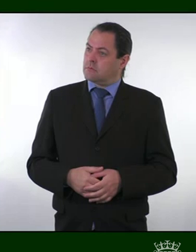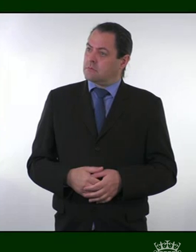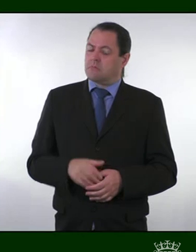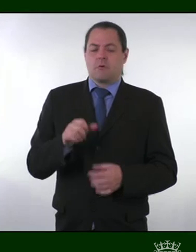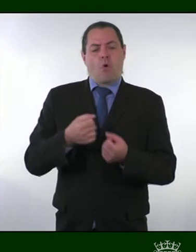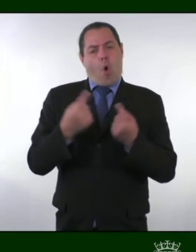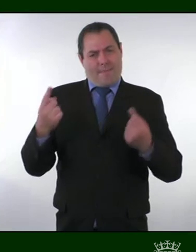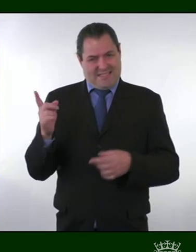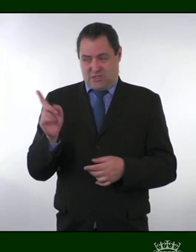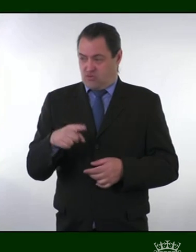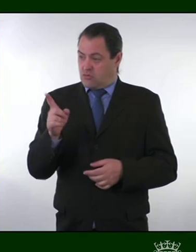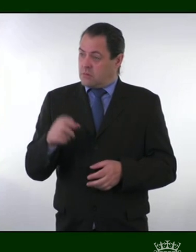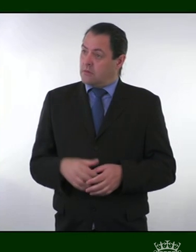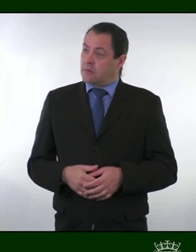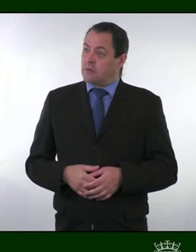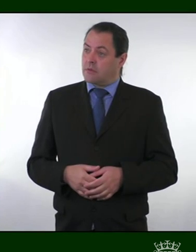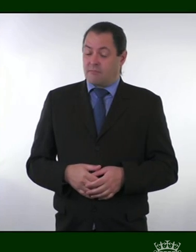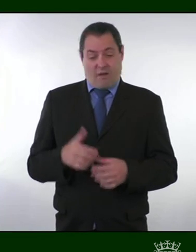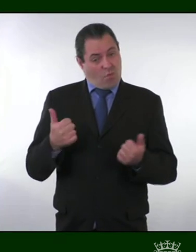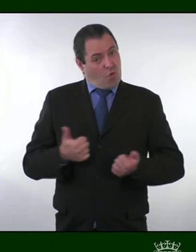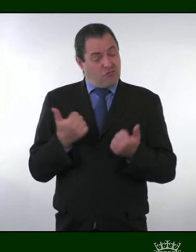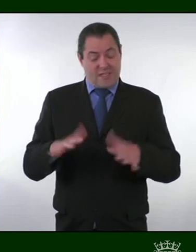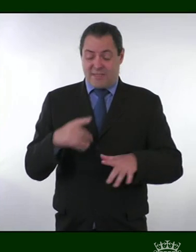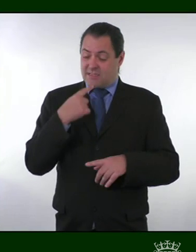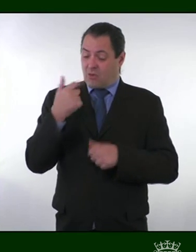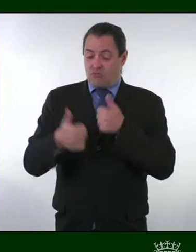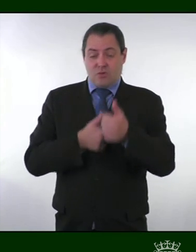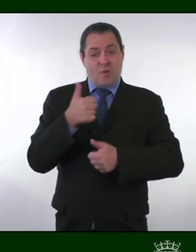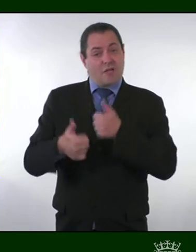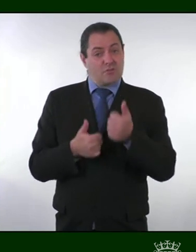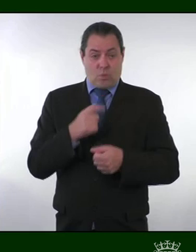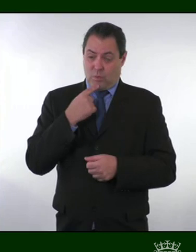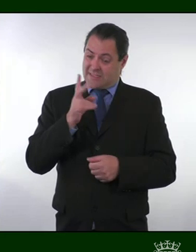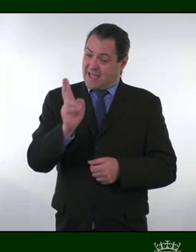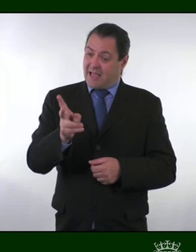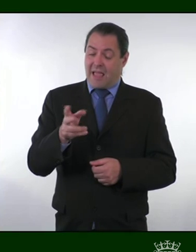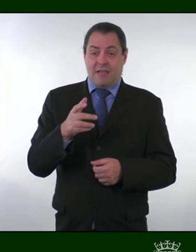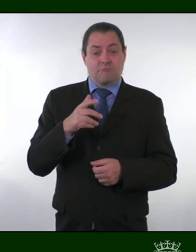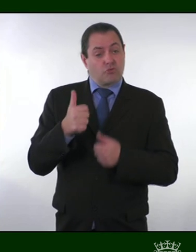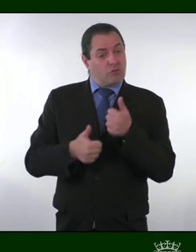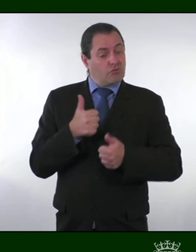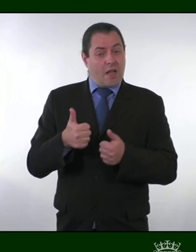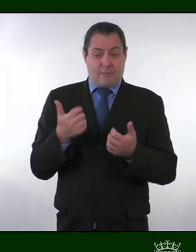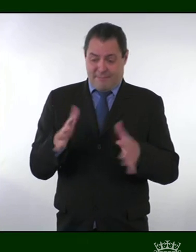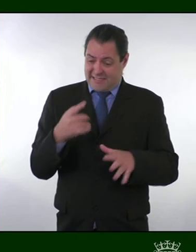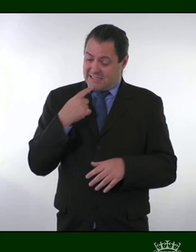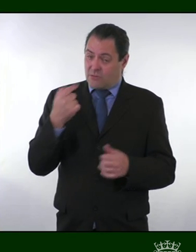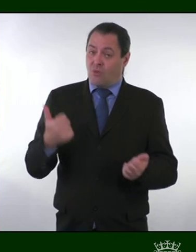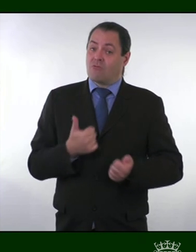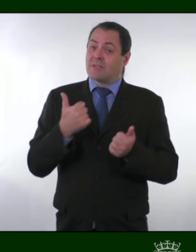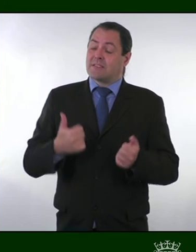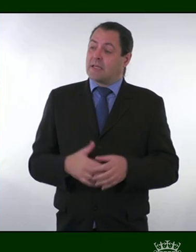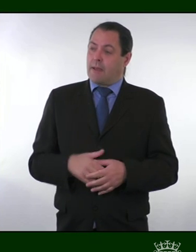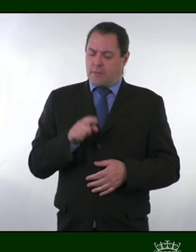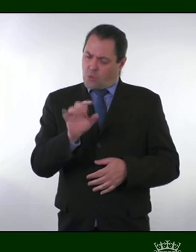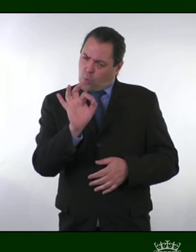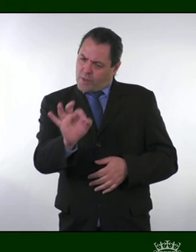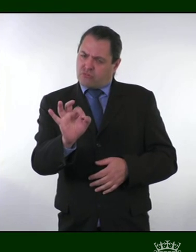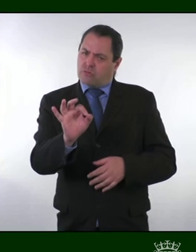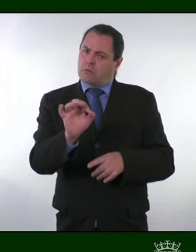I have already expressed congratulations to all those students and I do so again, but I want to go back to my question, which the Prime Minister avoided.